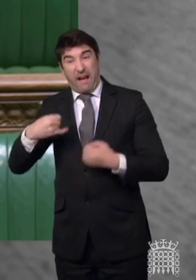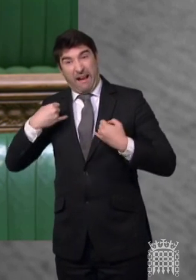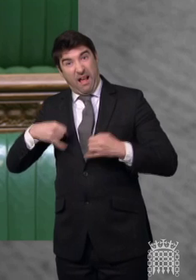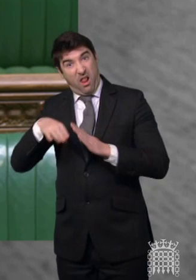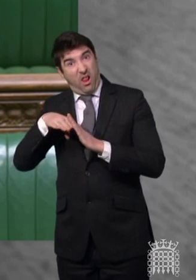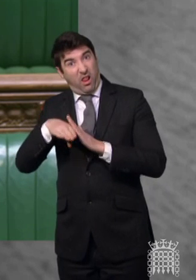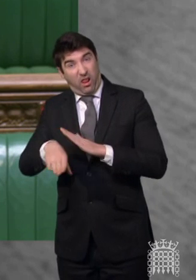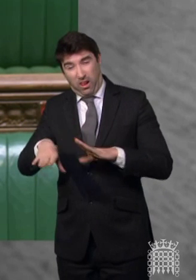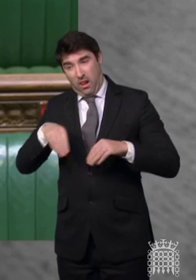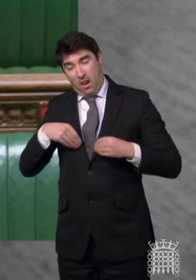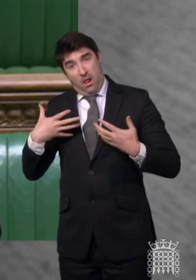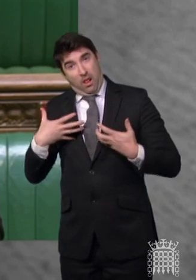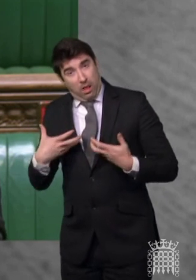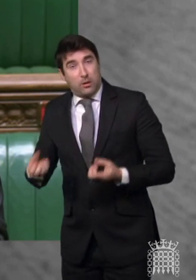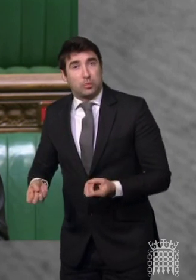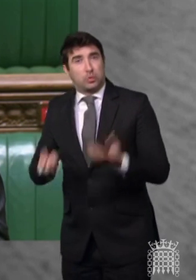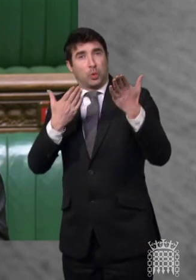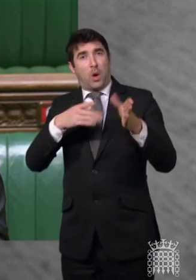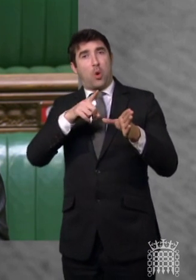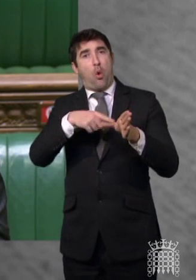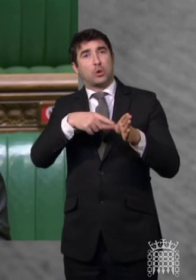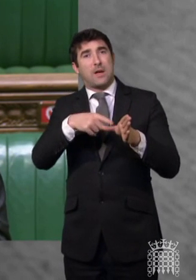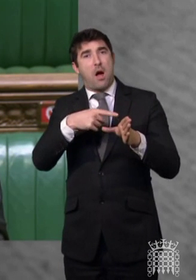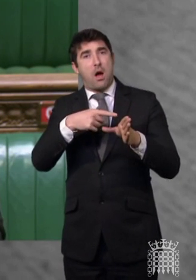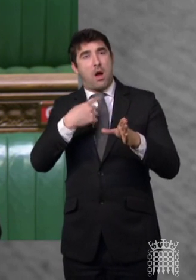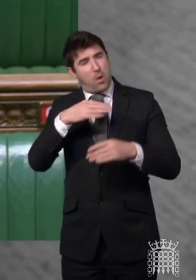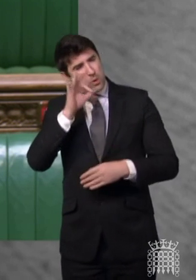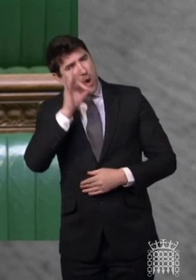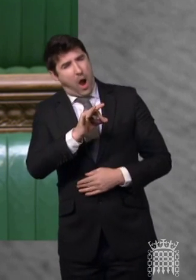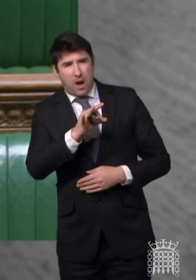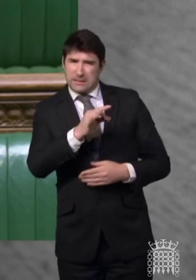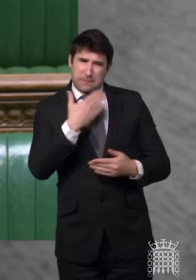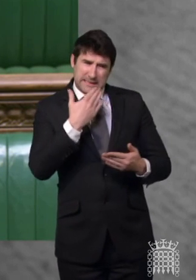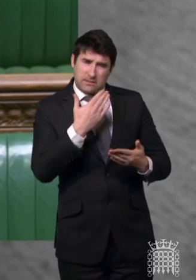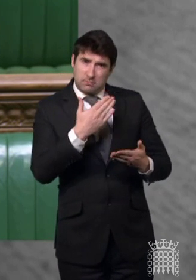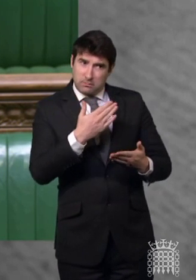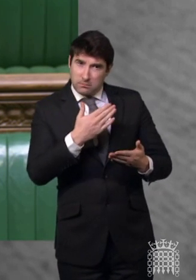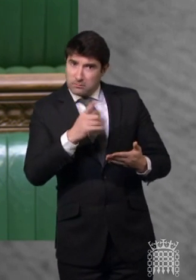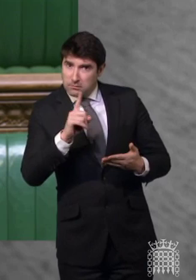Can the Secretary of State assure us that there will be no disruption in oxygen supplies through this second wave?